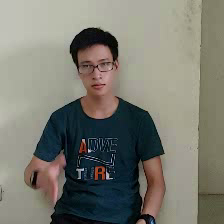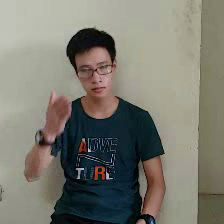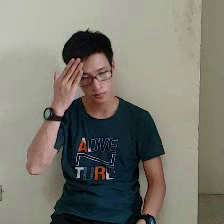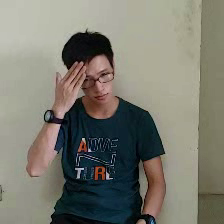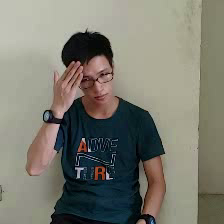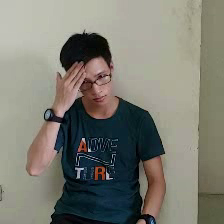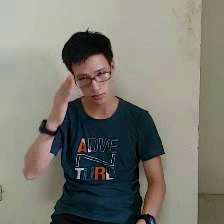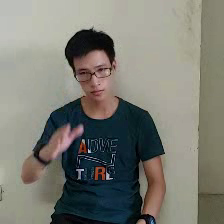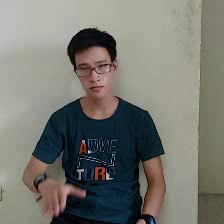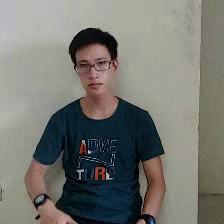Biết